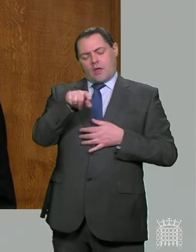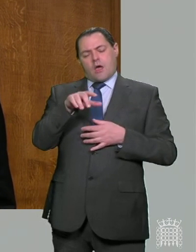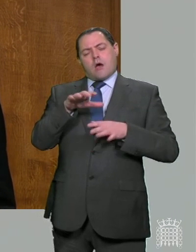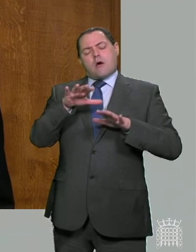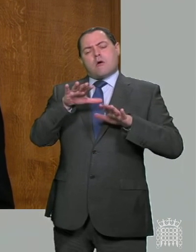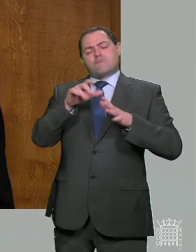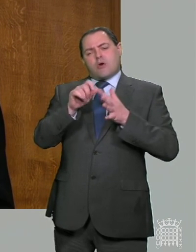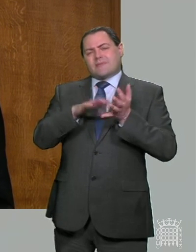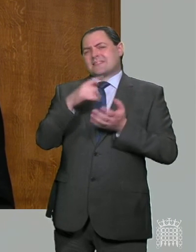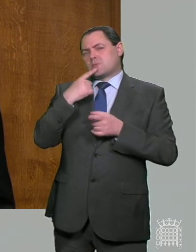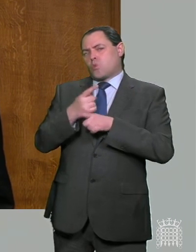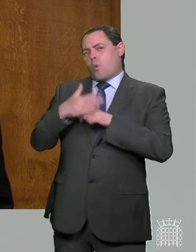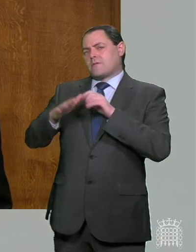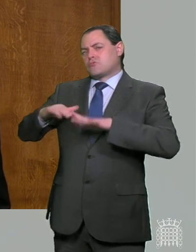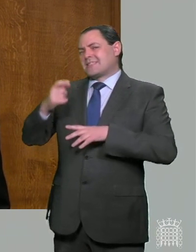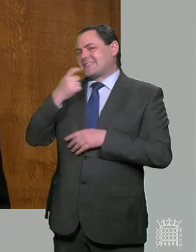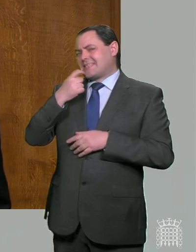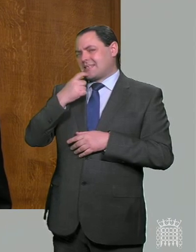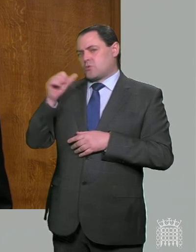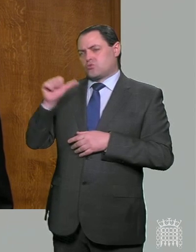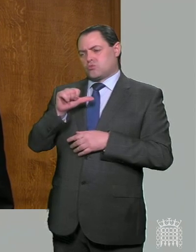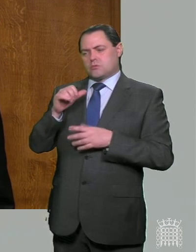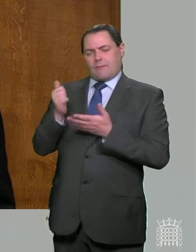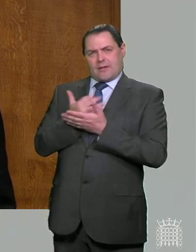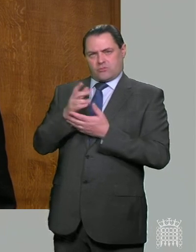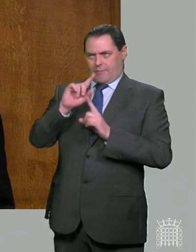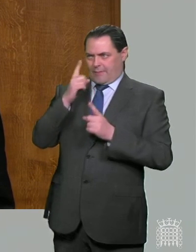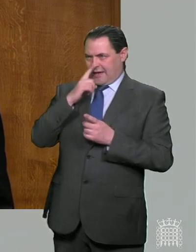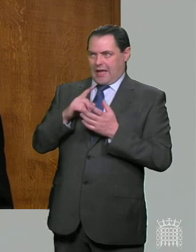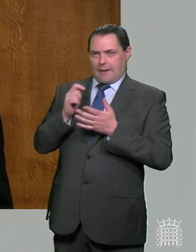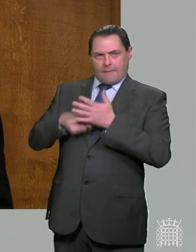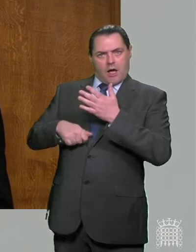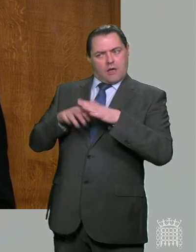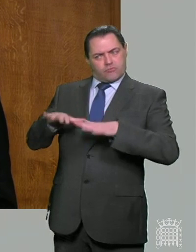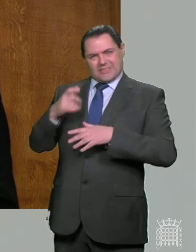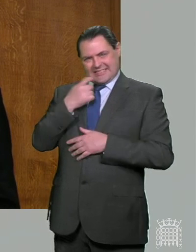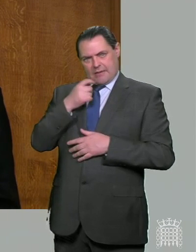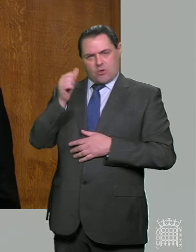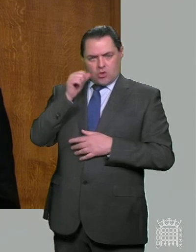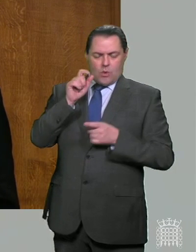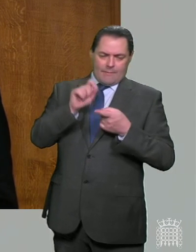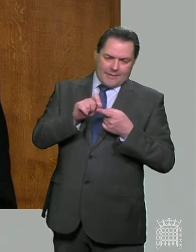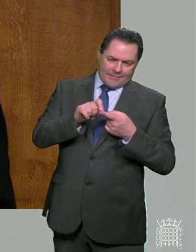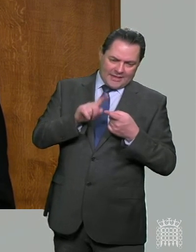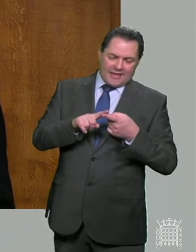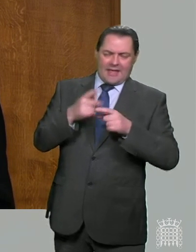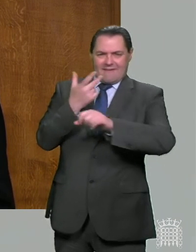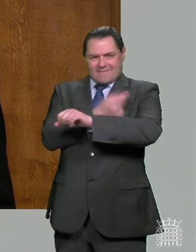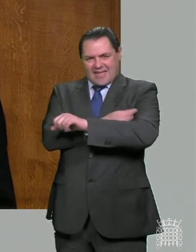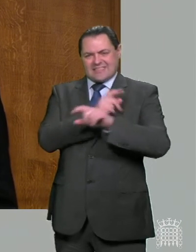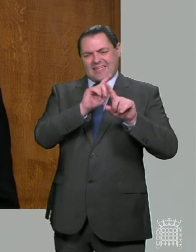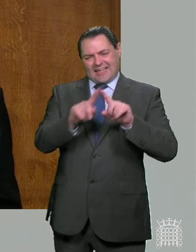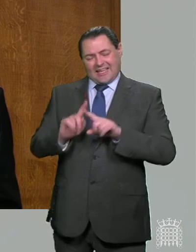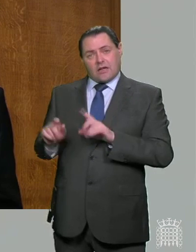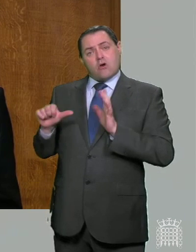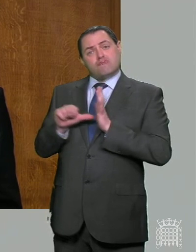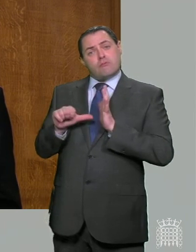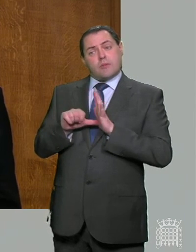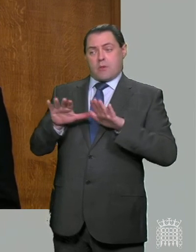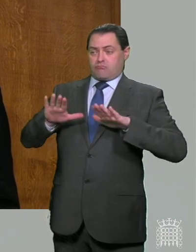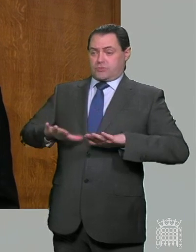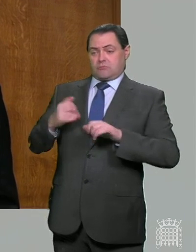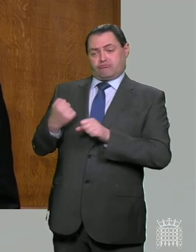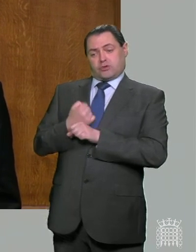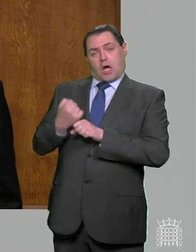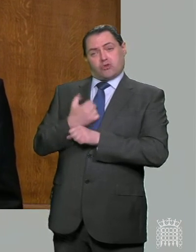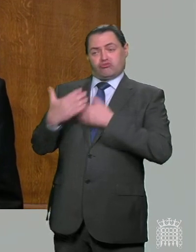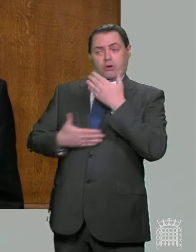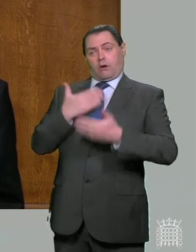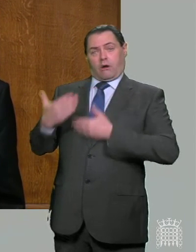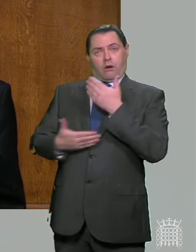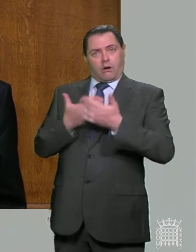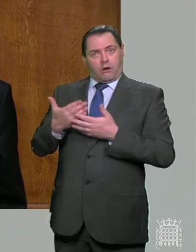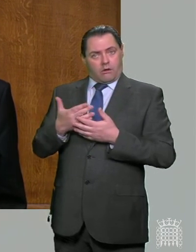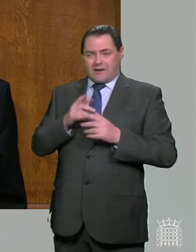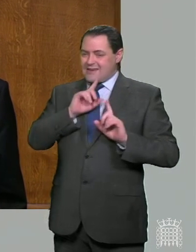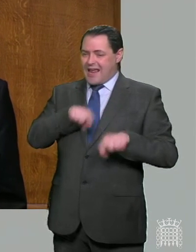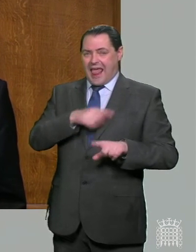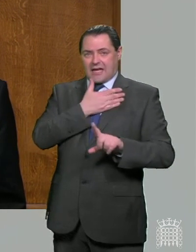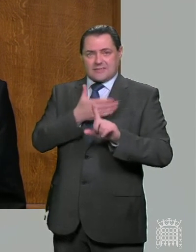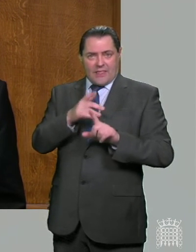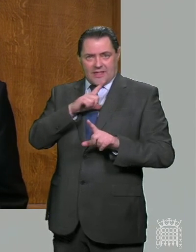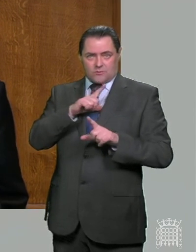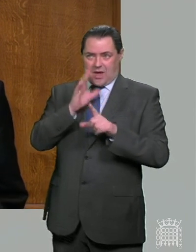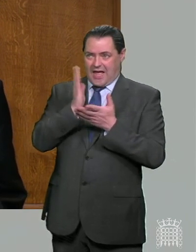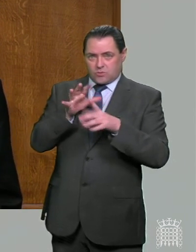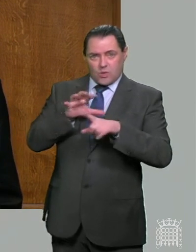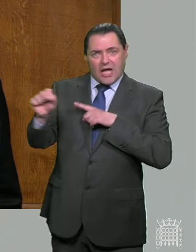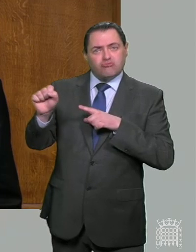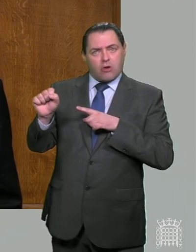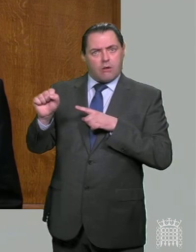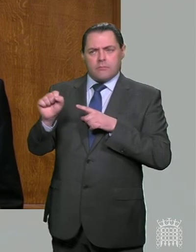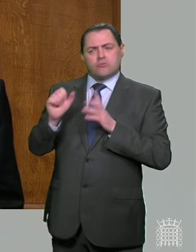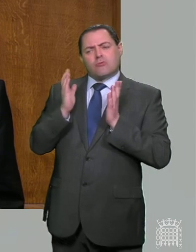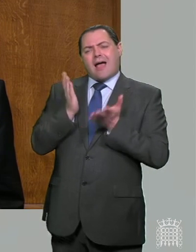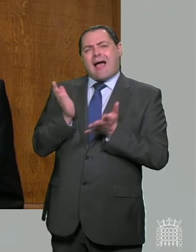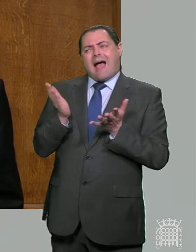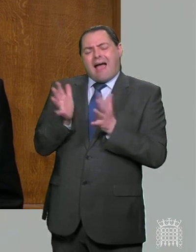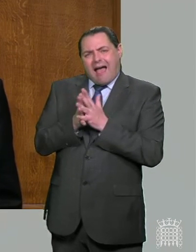Over the last year, the difficulties with PPE provision and vaccine production have demonstrated clearly the risks of neglecting British production capacity, let alone the impact on the prosperity and levelling-up agendas.